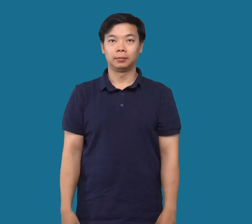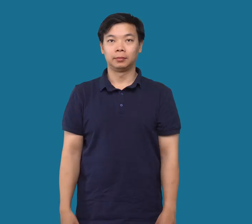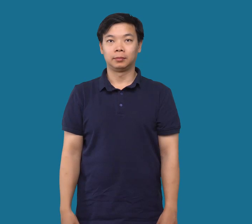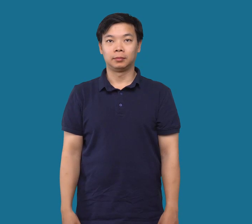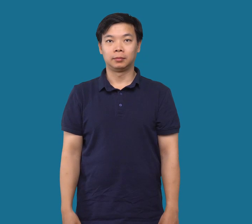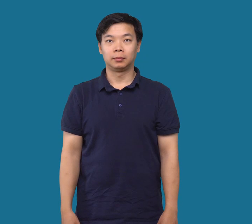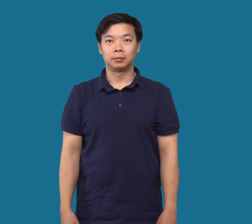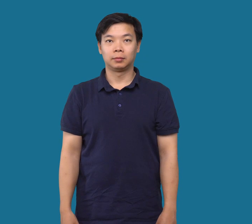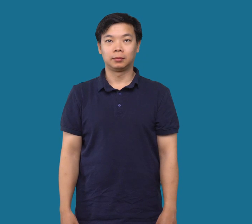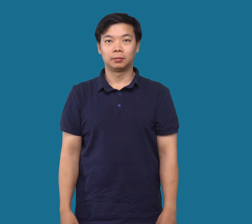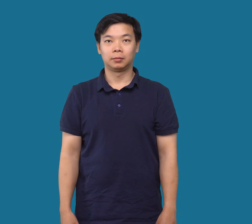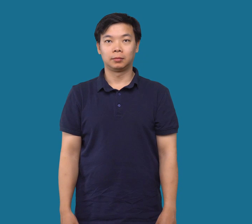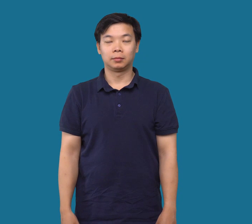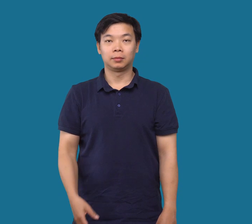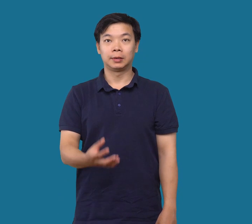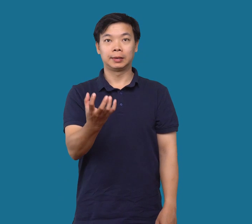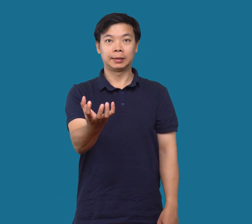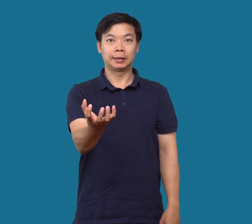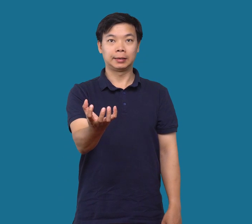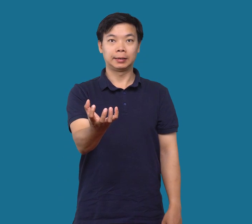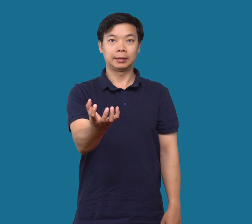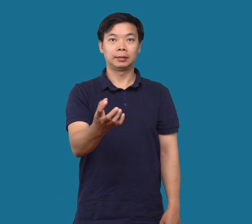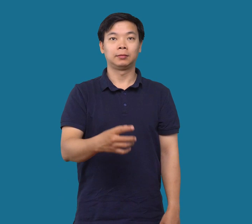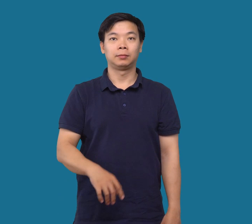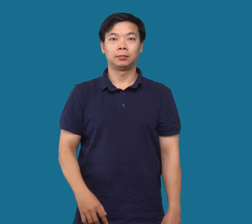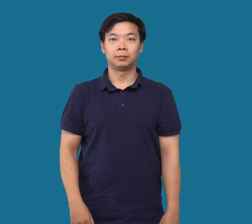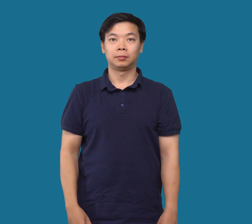chém